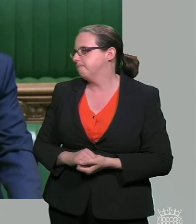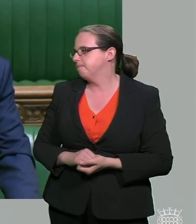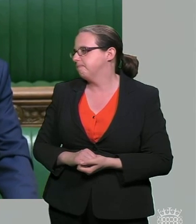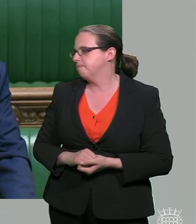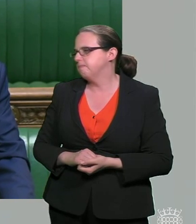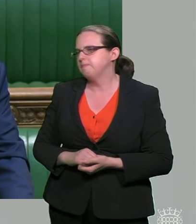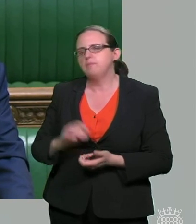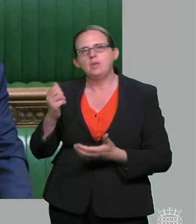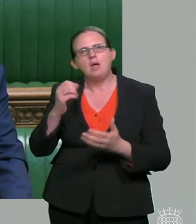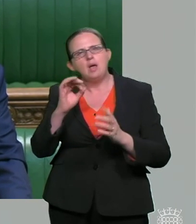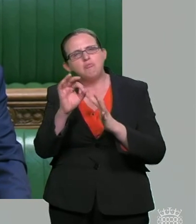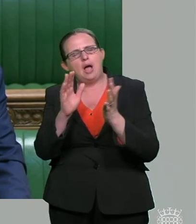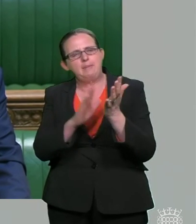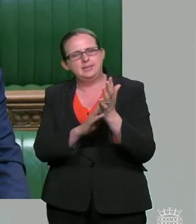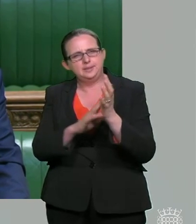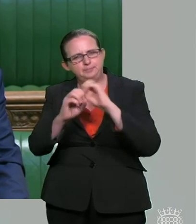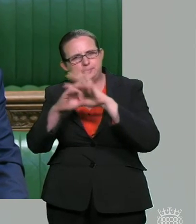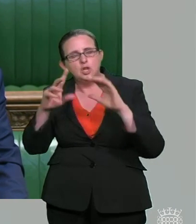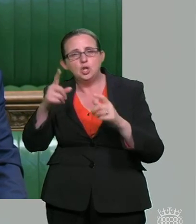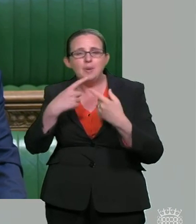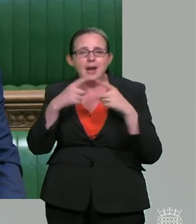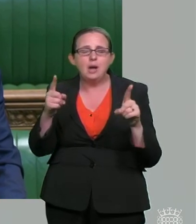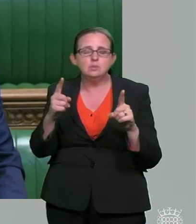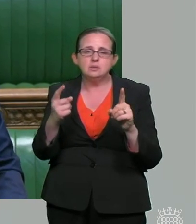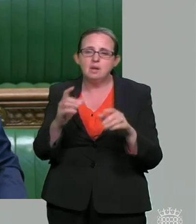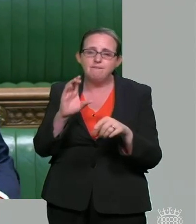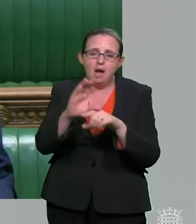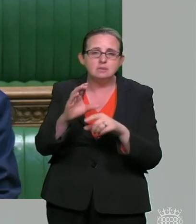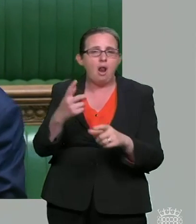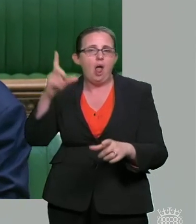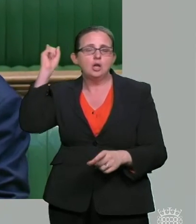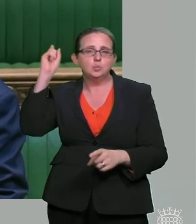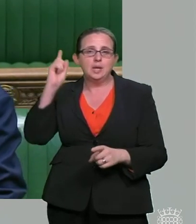The funding he announced last week is about £50 per child per year.